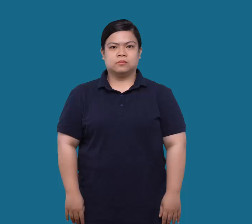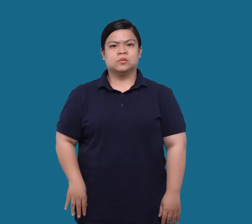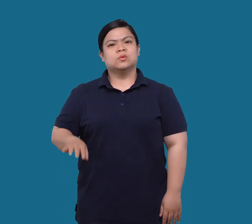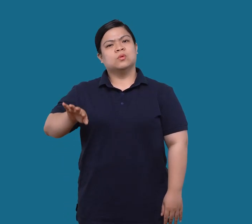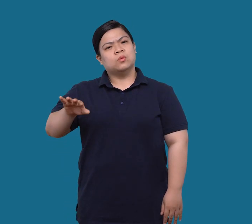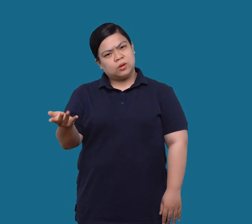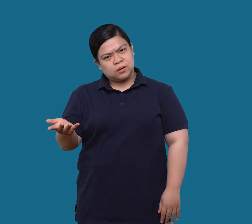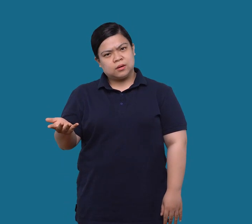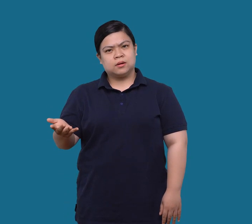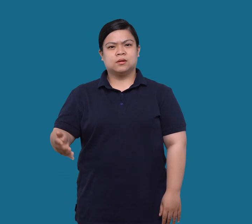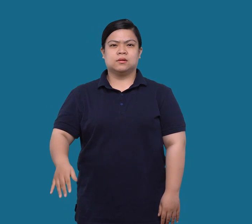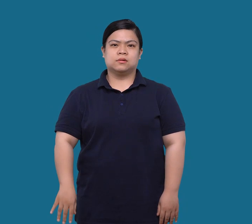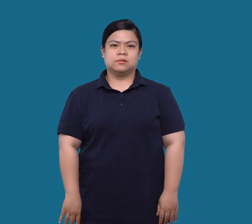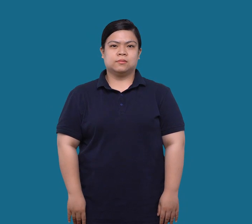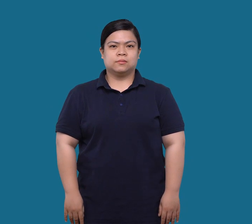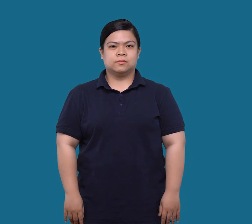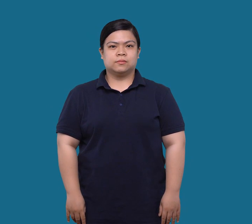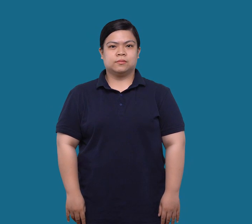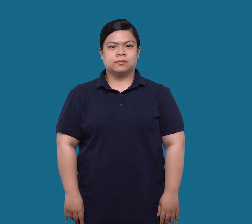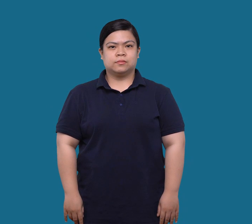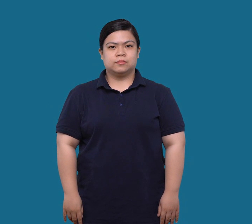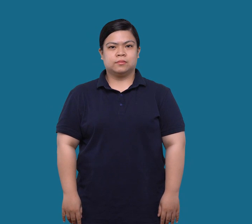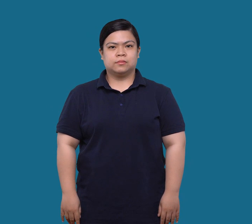hoặc